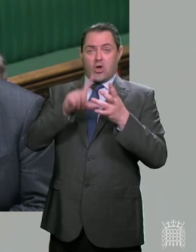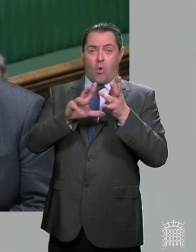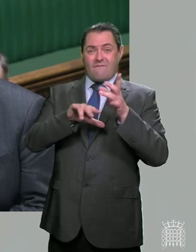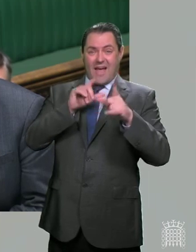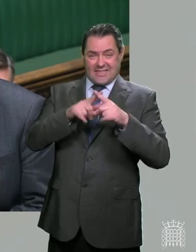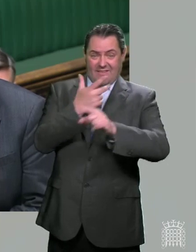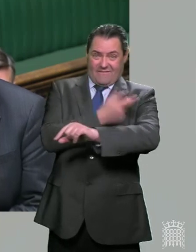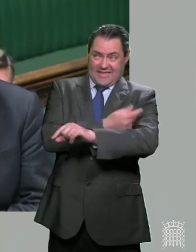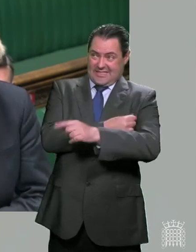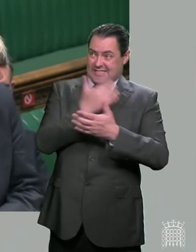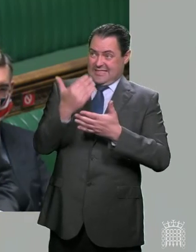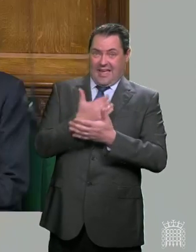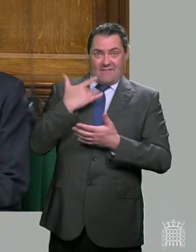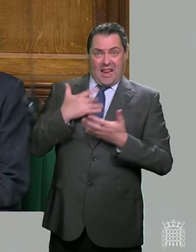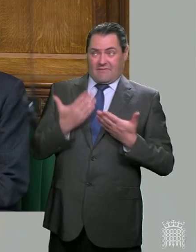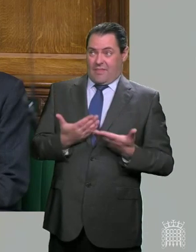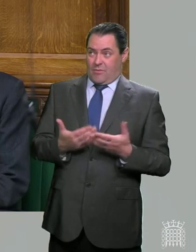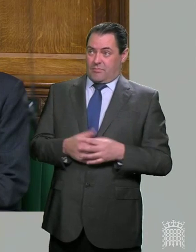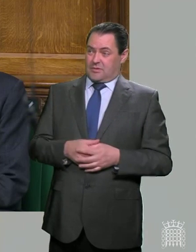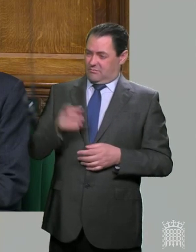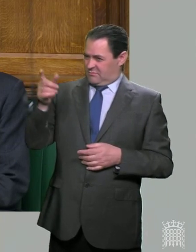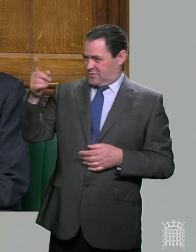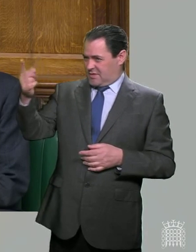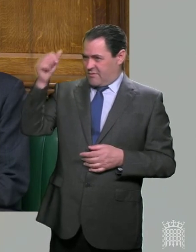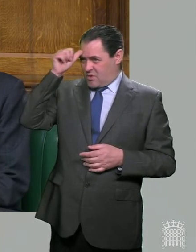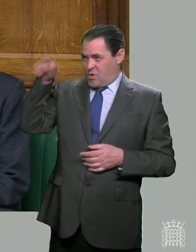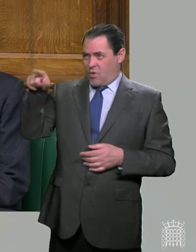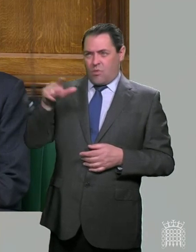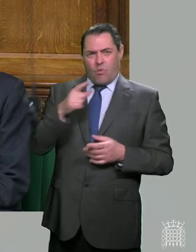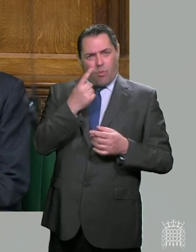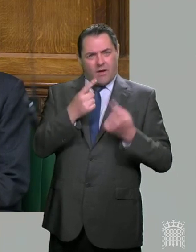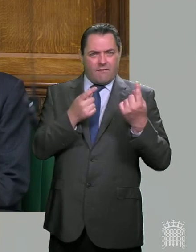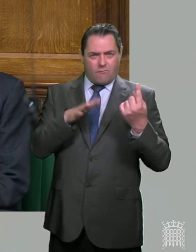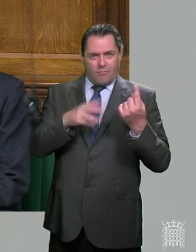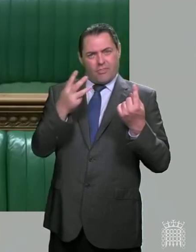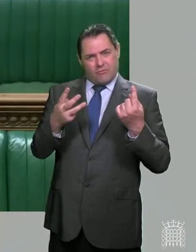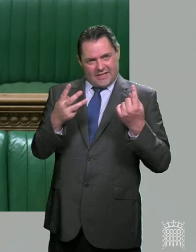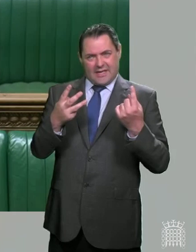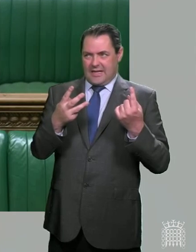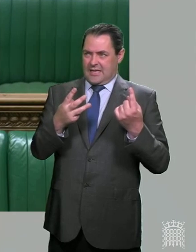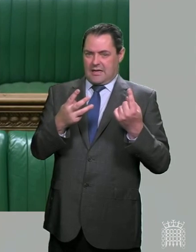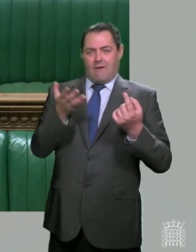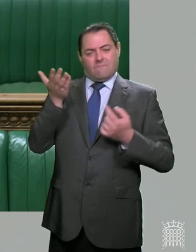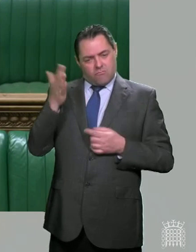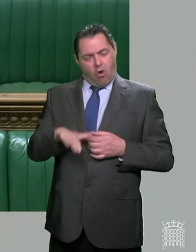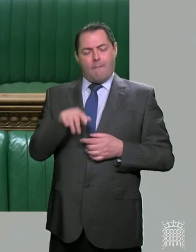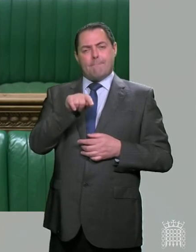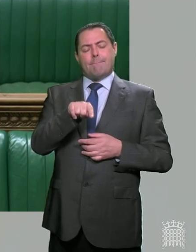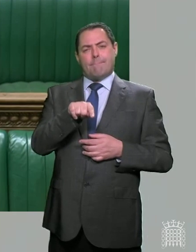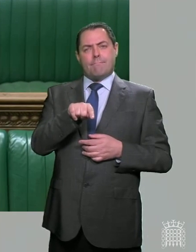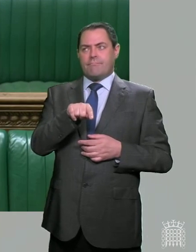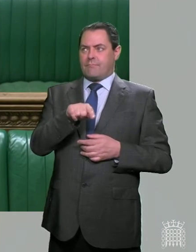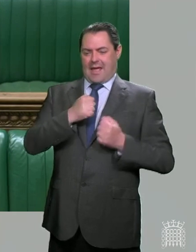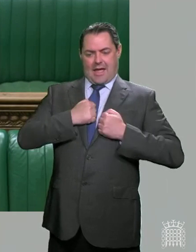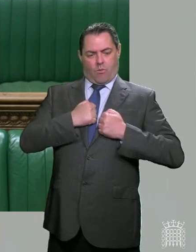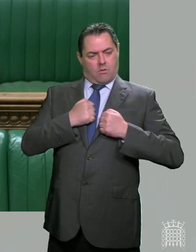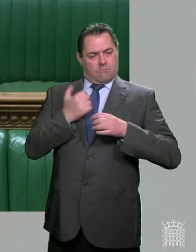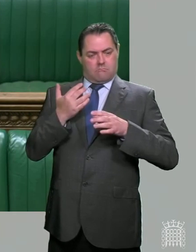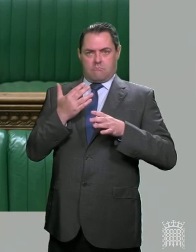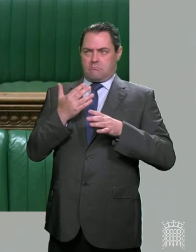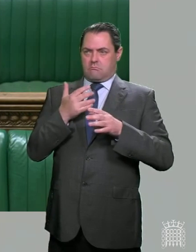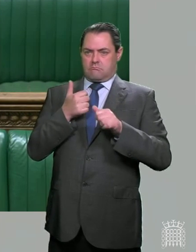vaccines that are, as my right honourable Friend knows, saving lives around the world is the direct result of the actions of the UK Government.